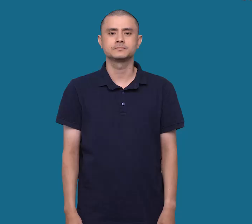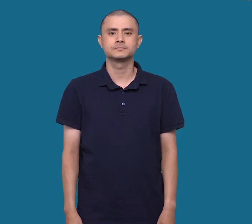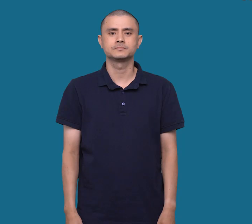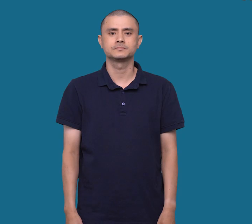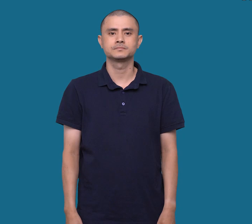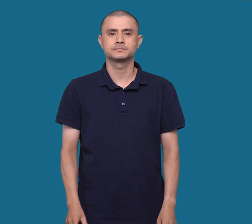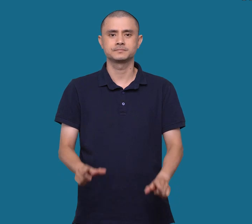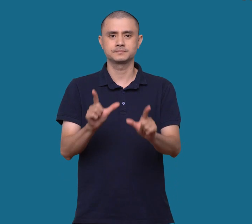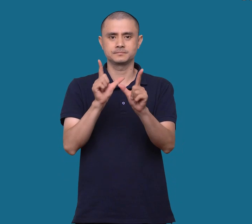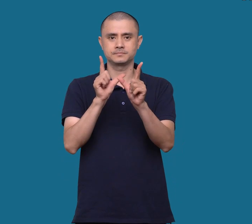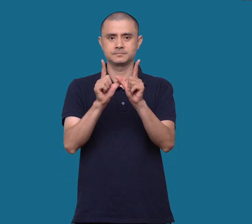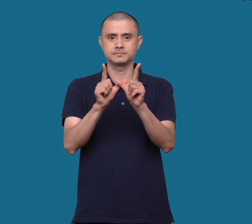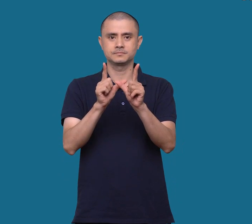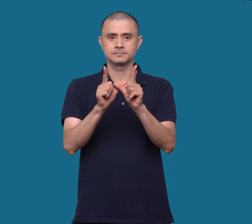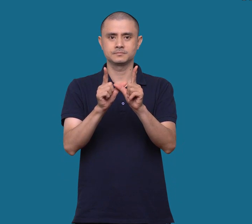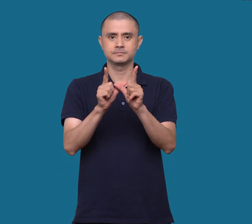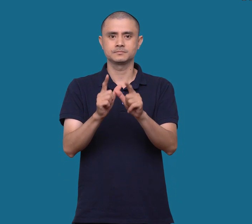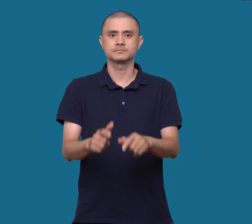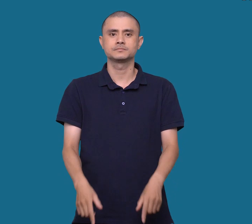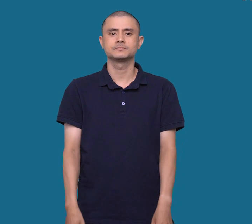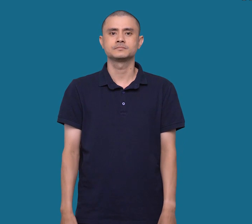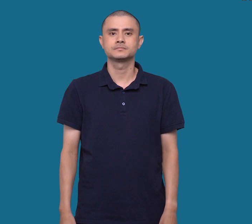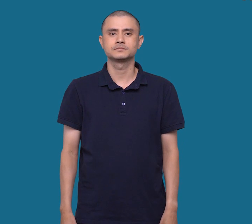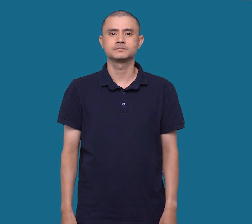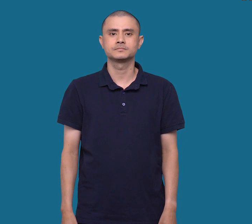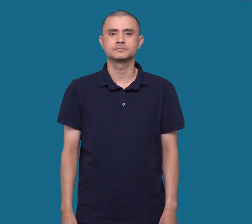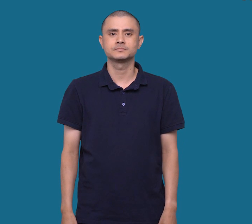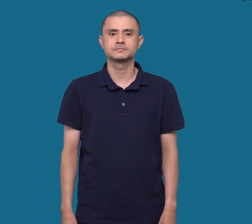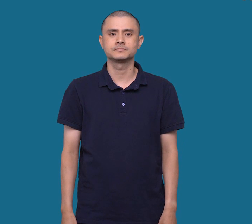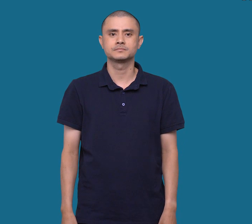số La Mã (Toán học)